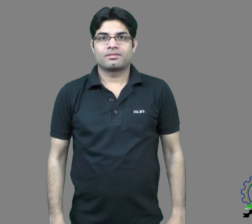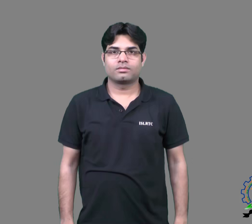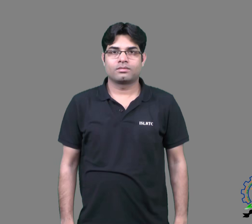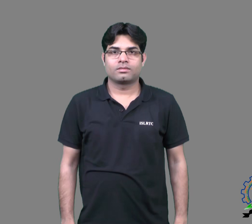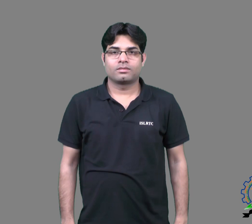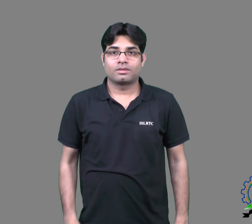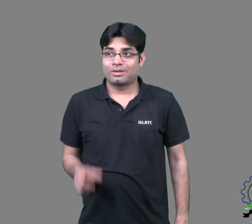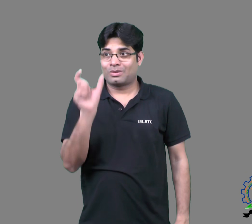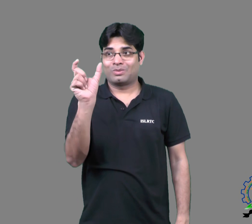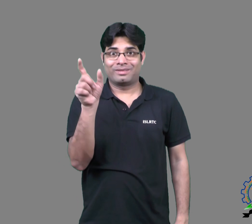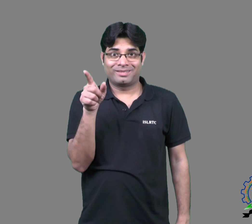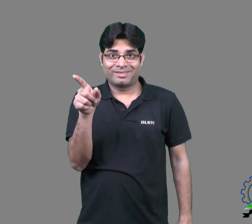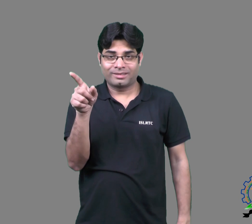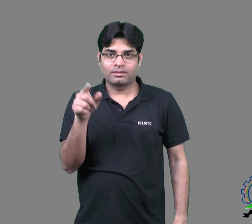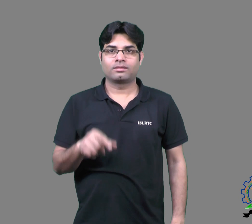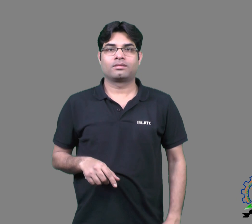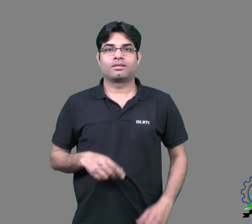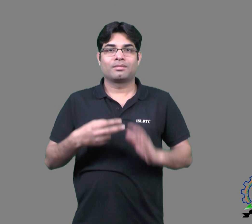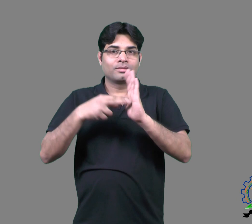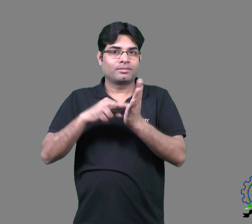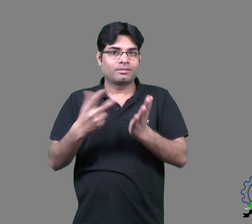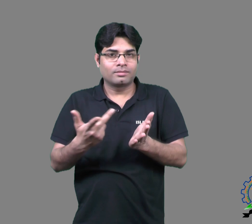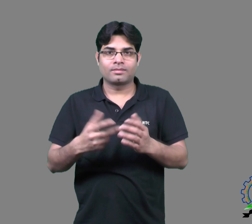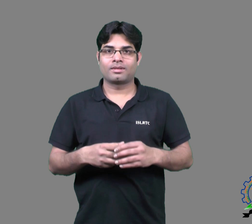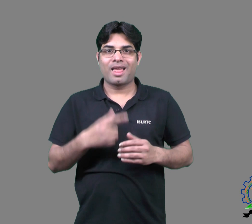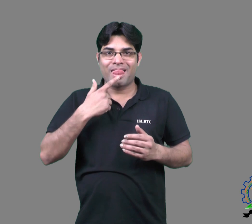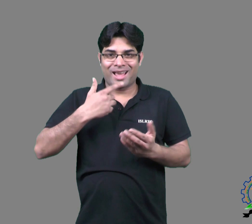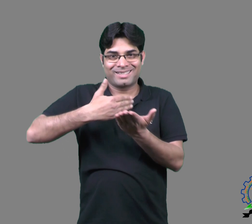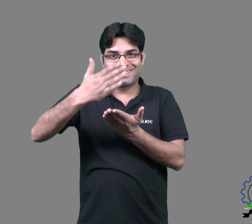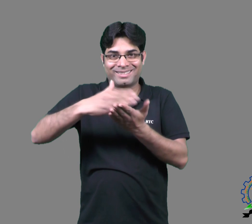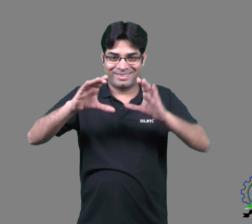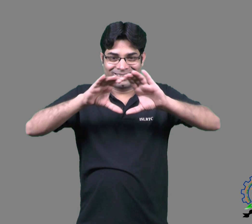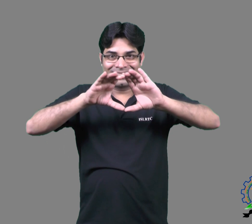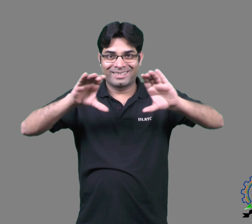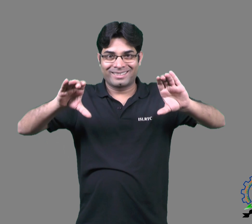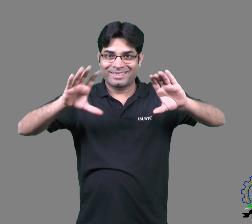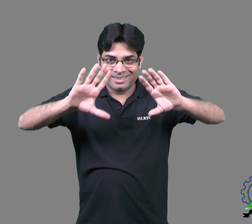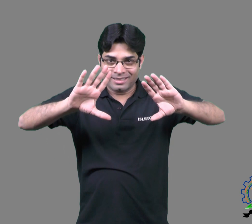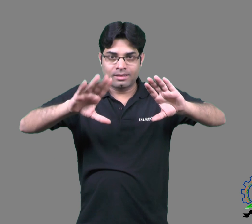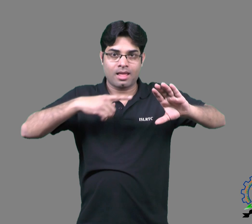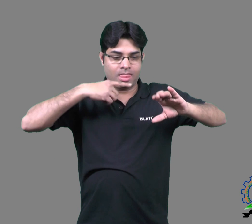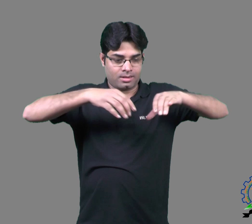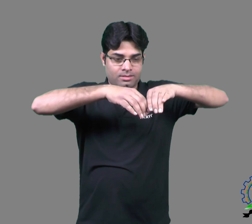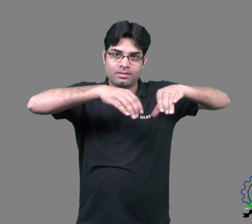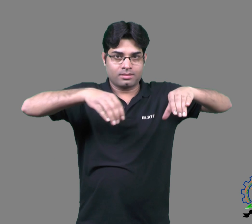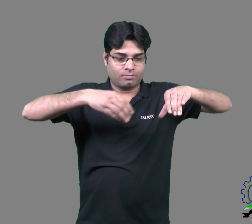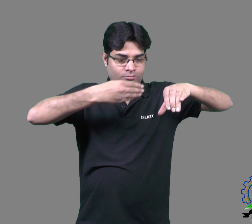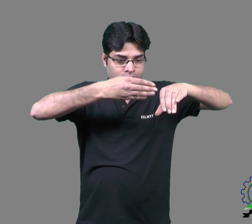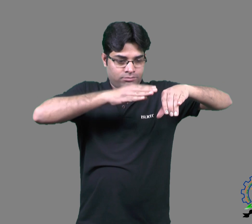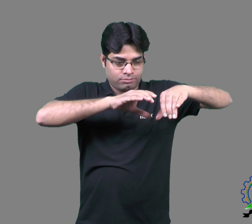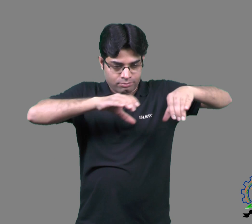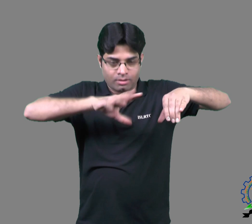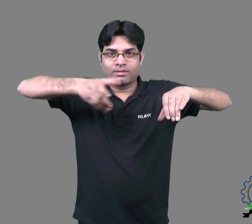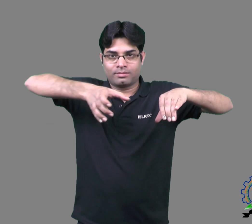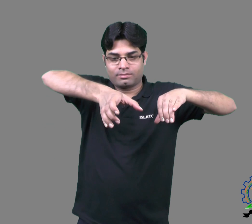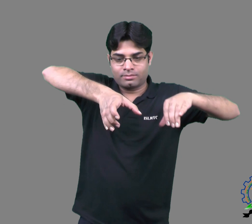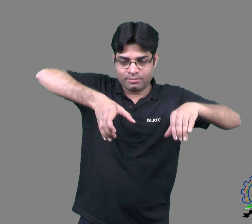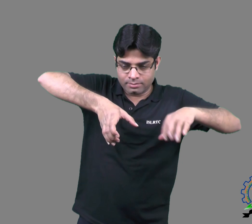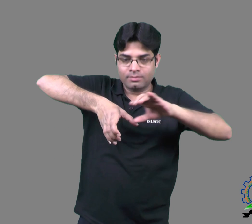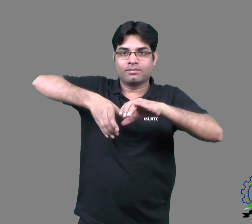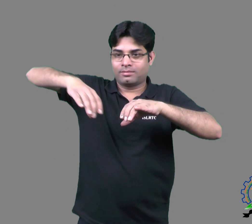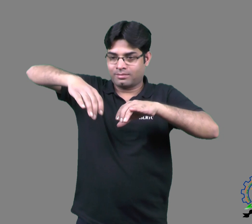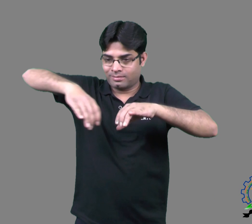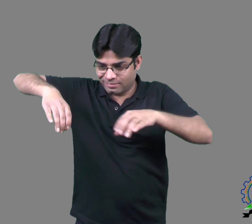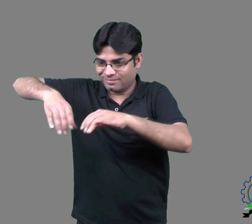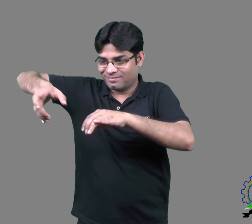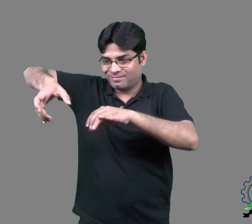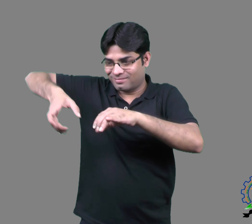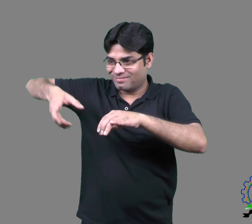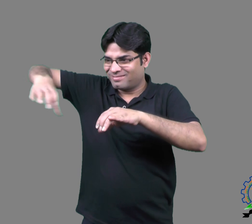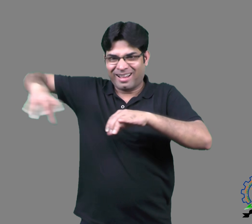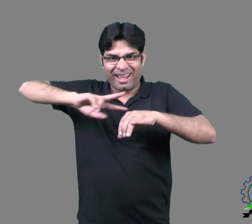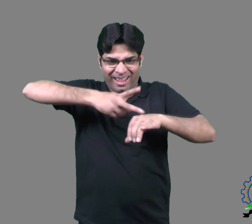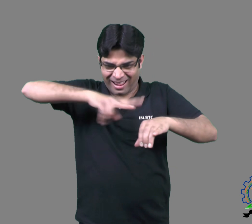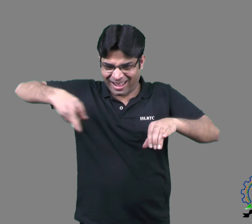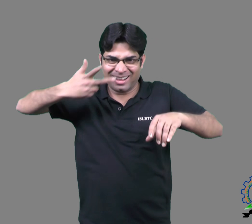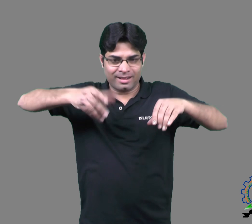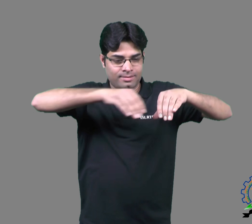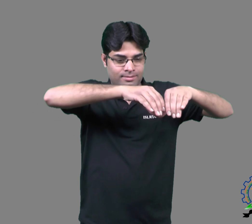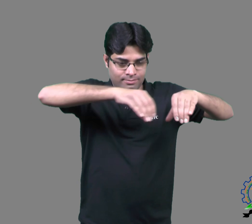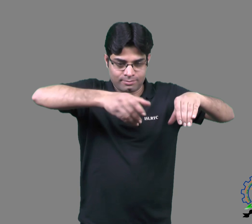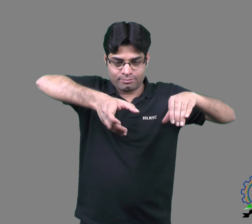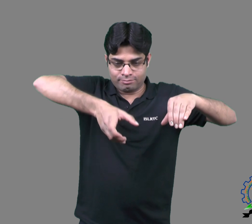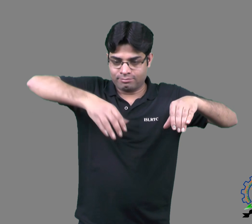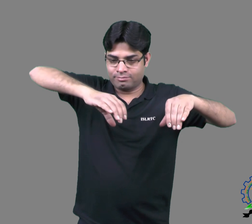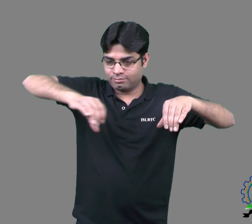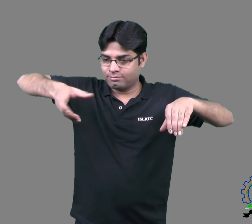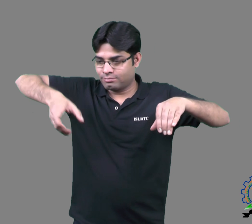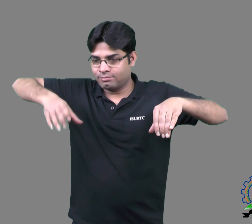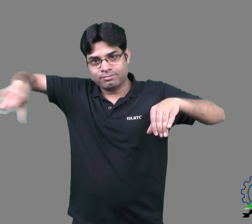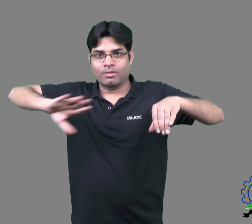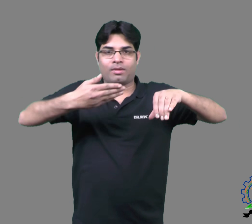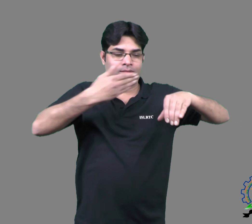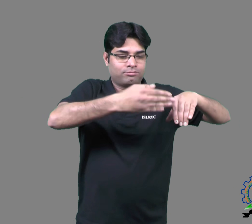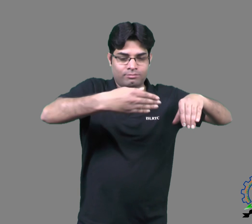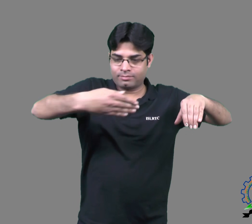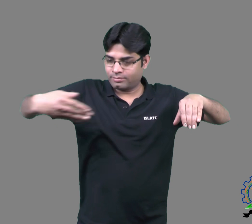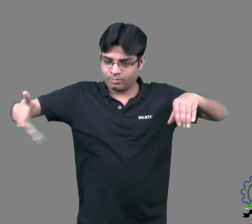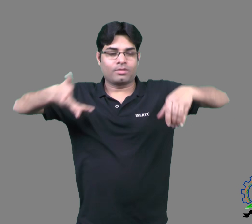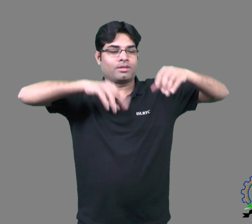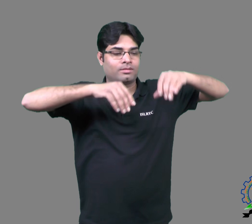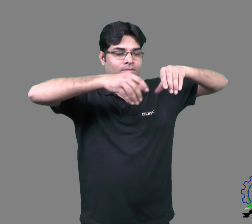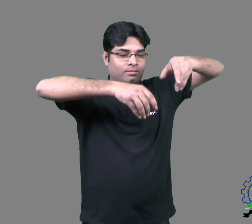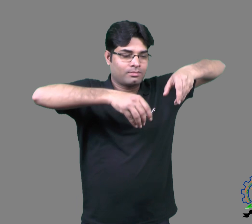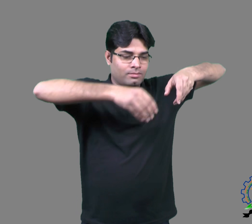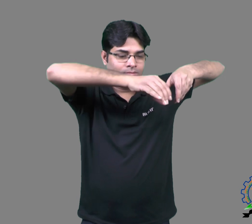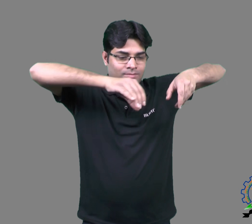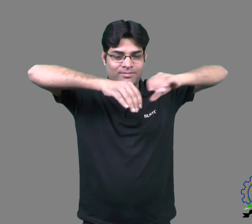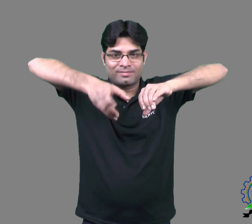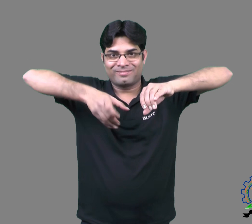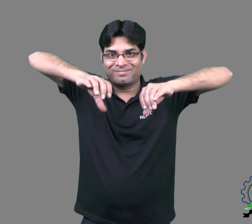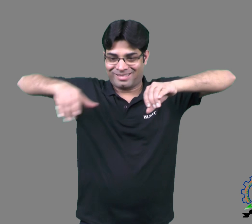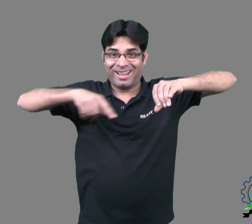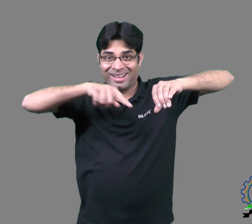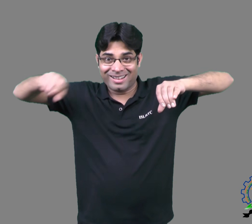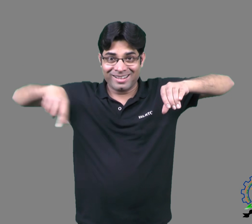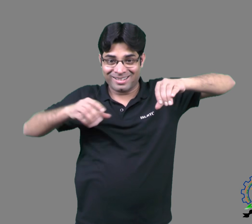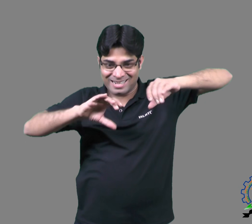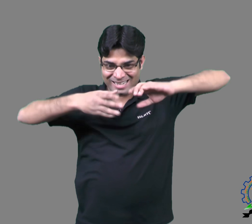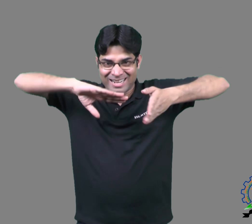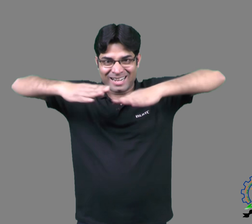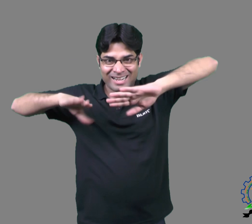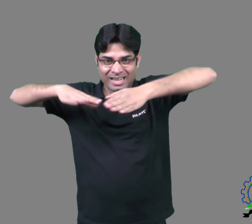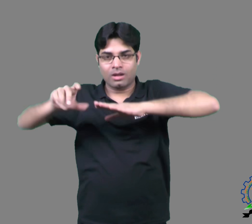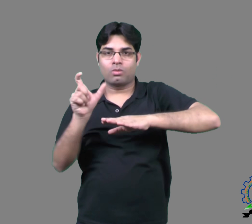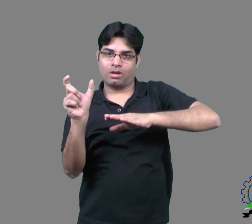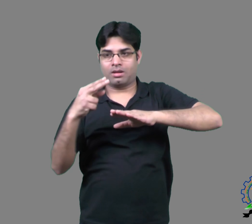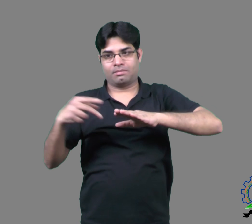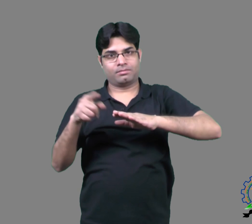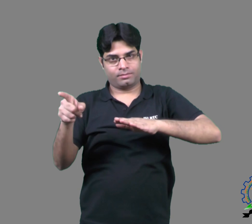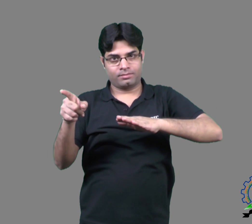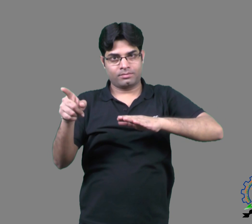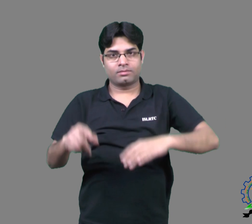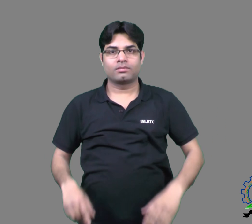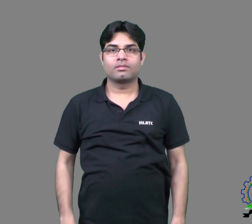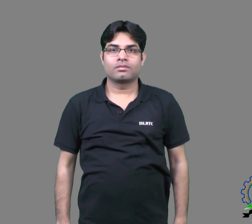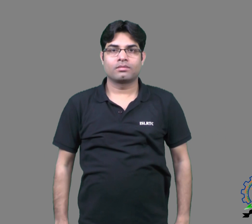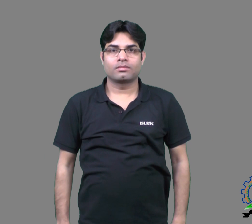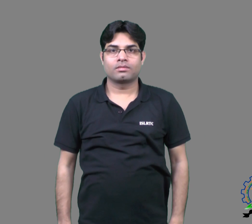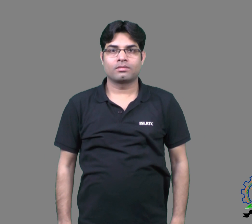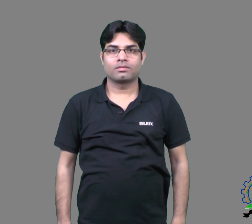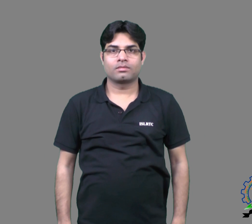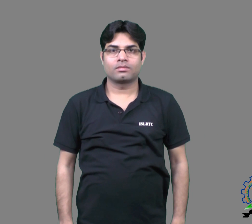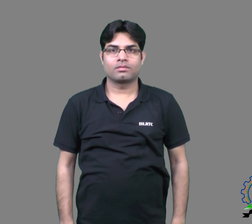Flemish Bond